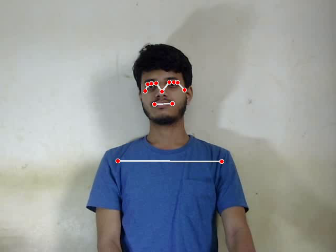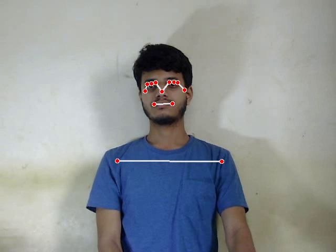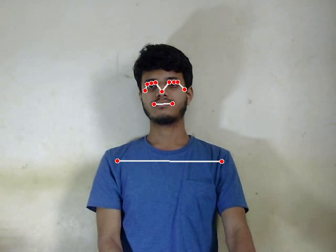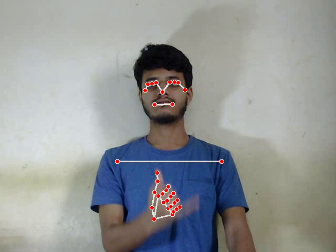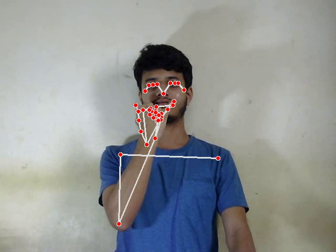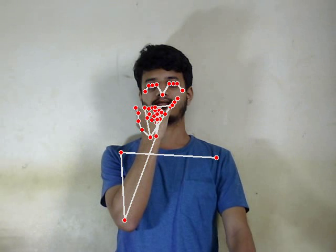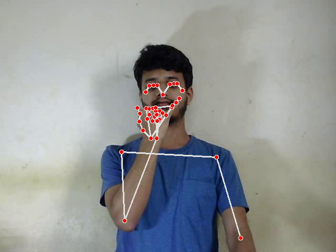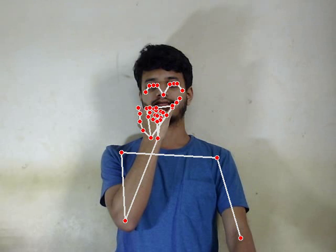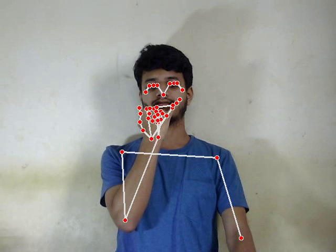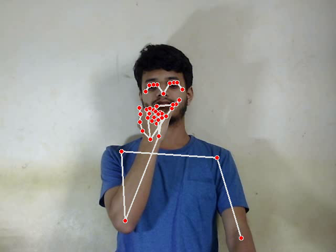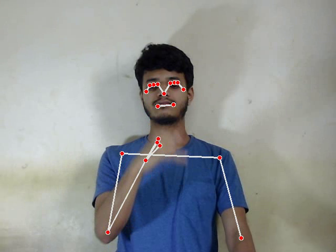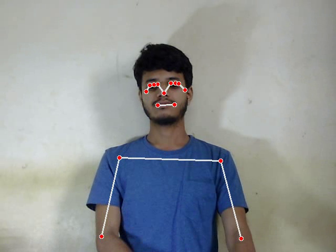wrong